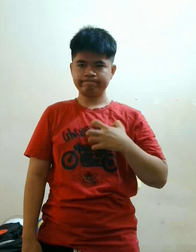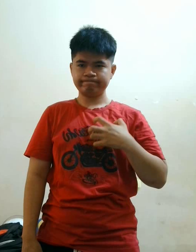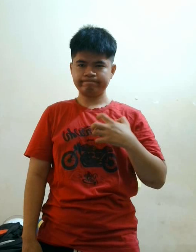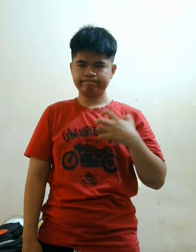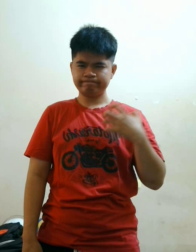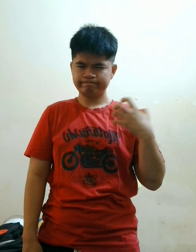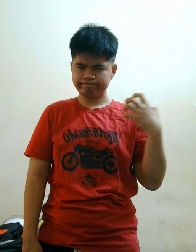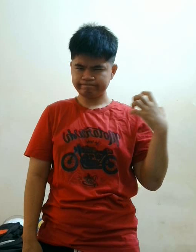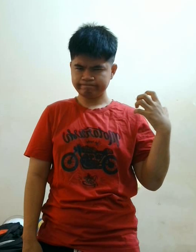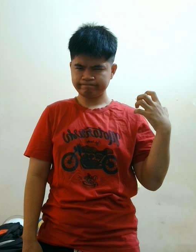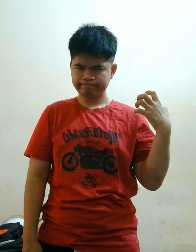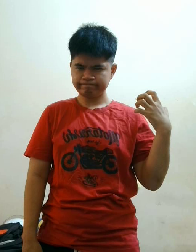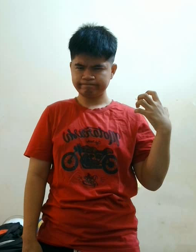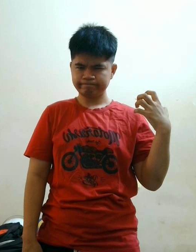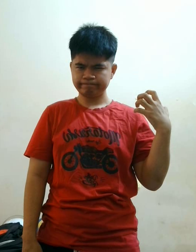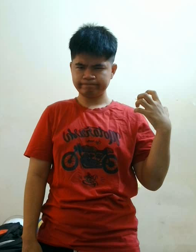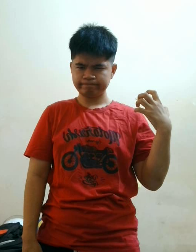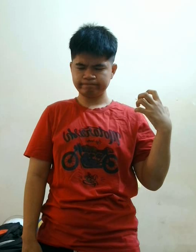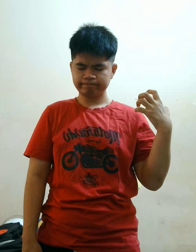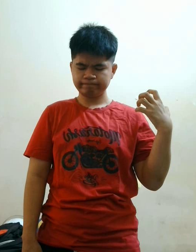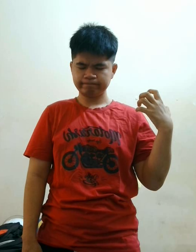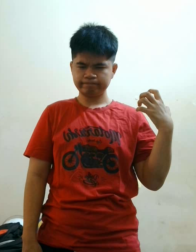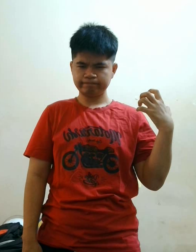tuc gian